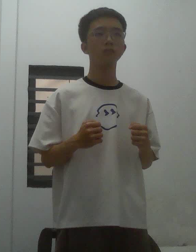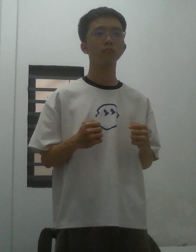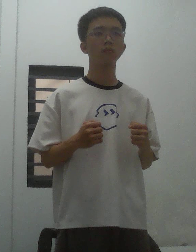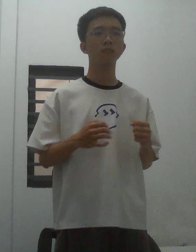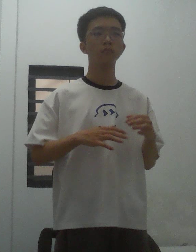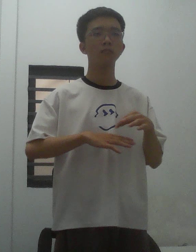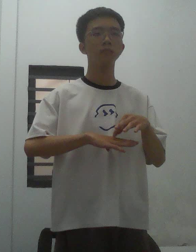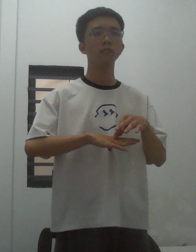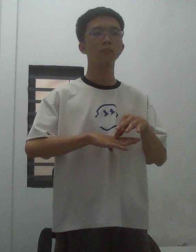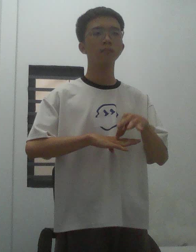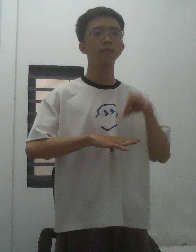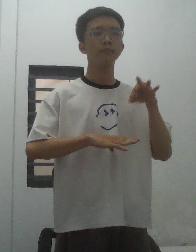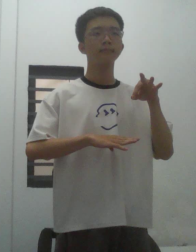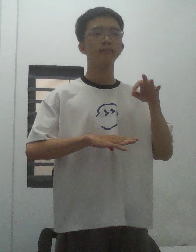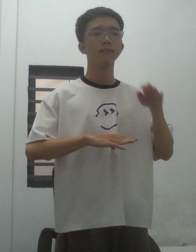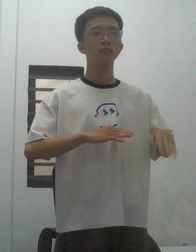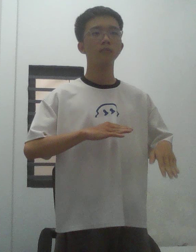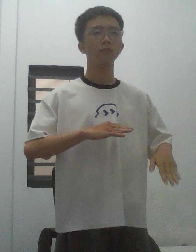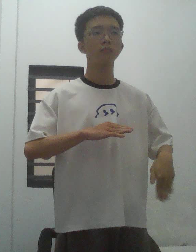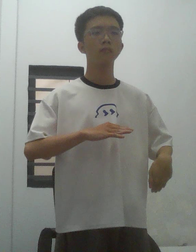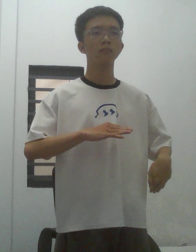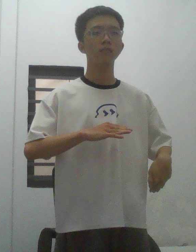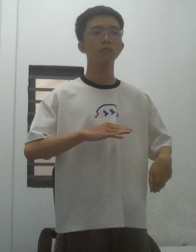tuan sau